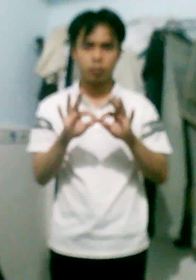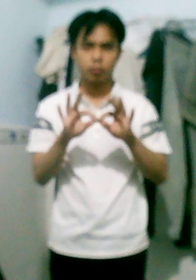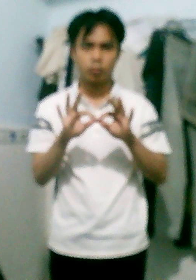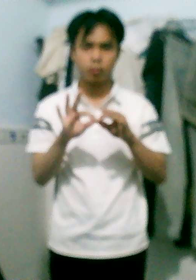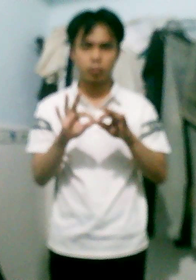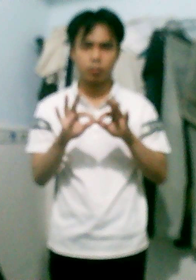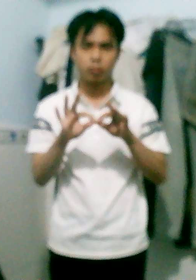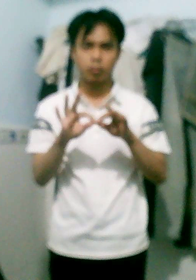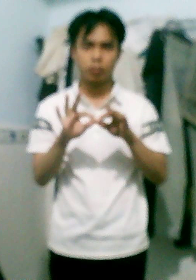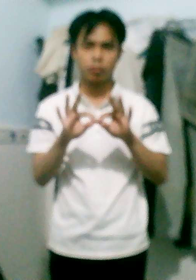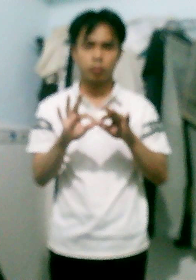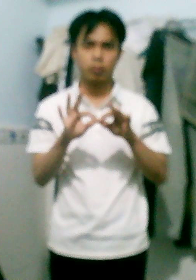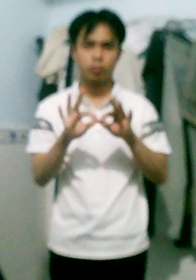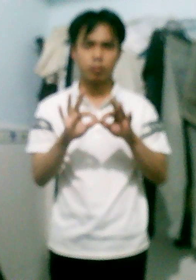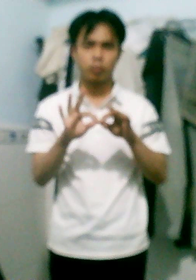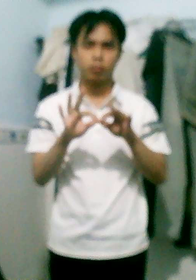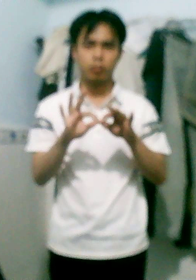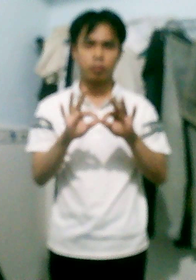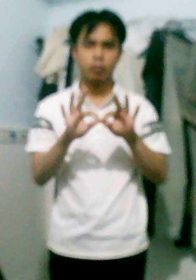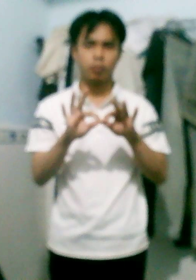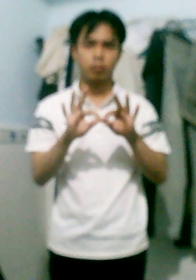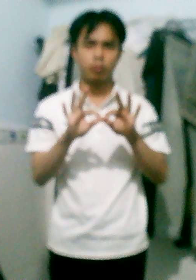phien dich